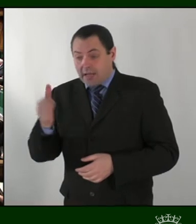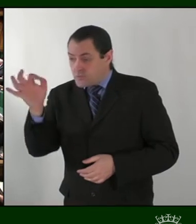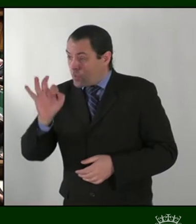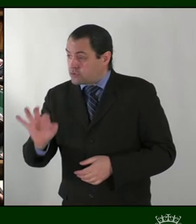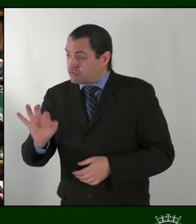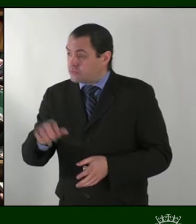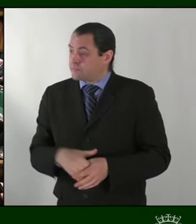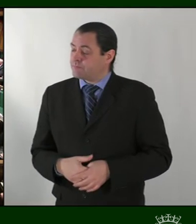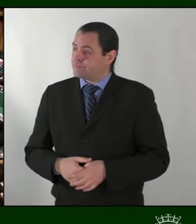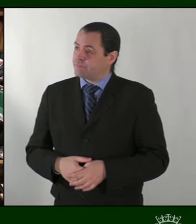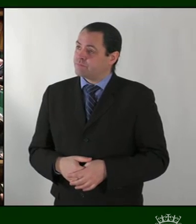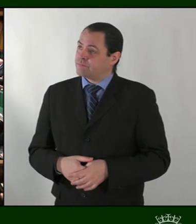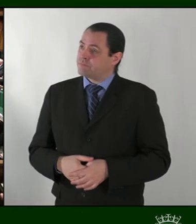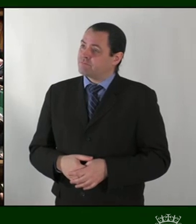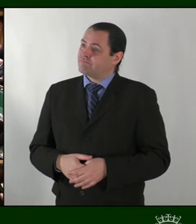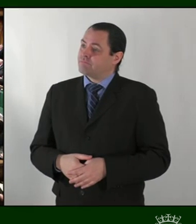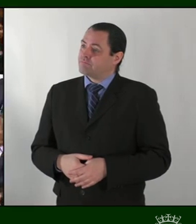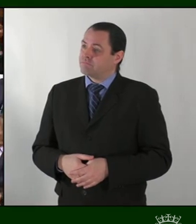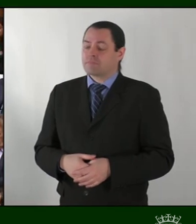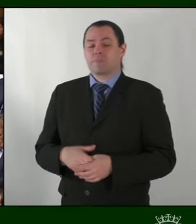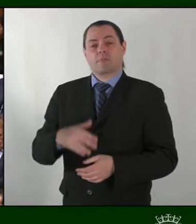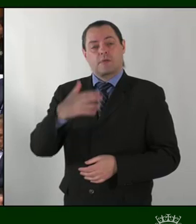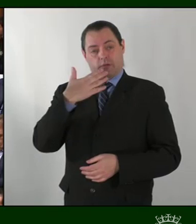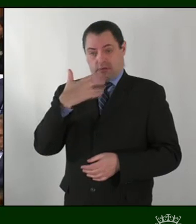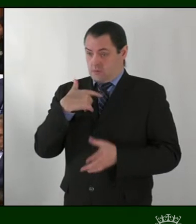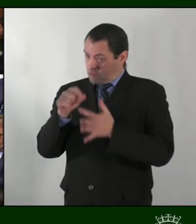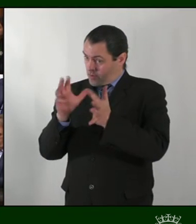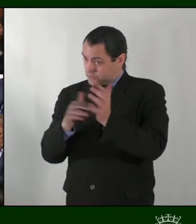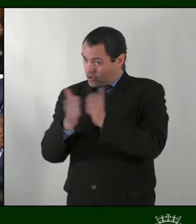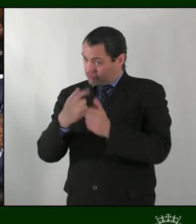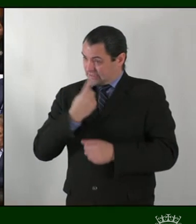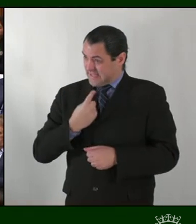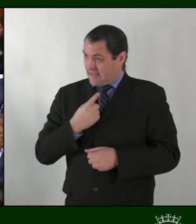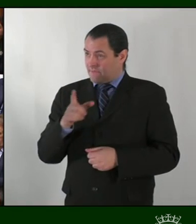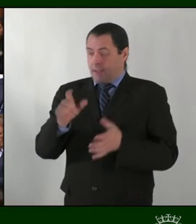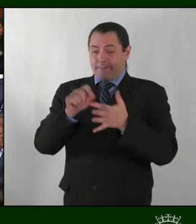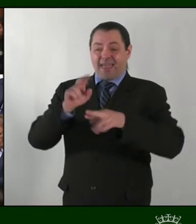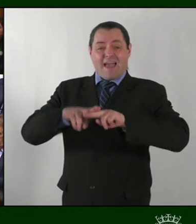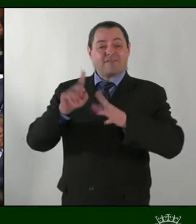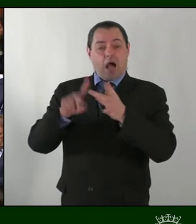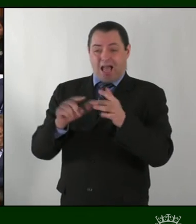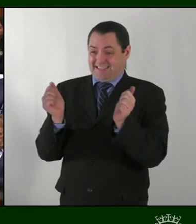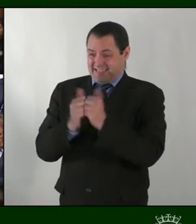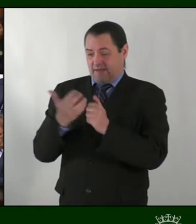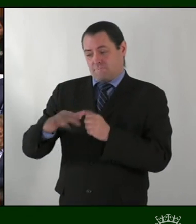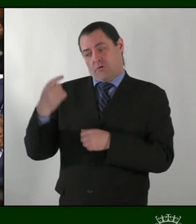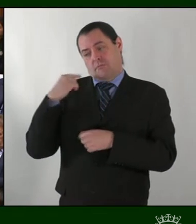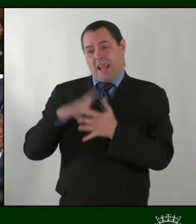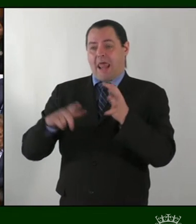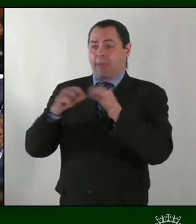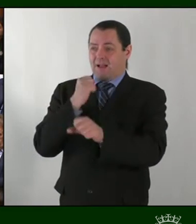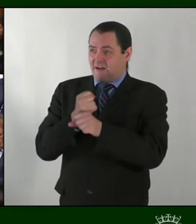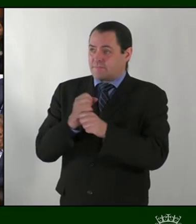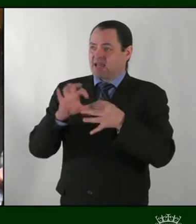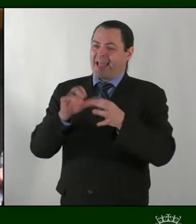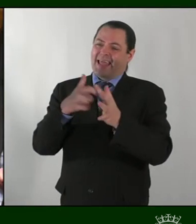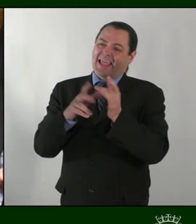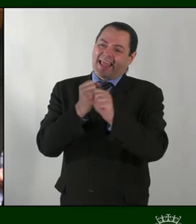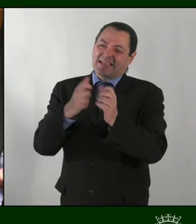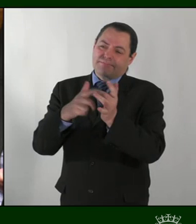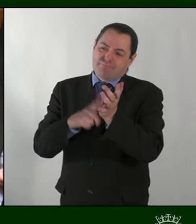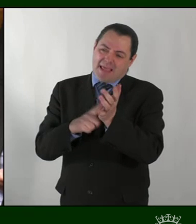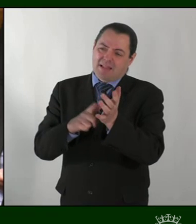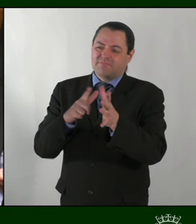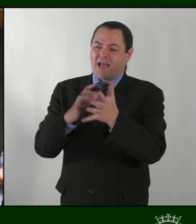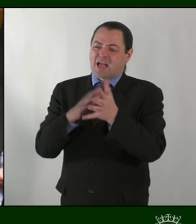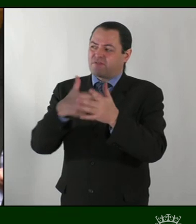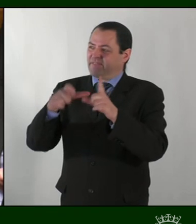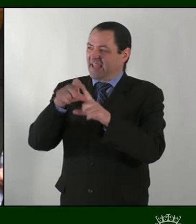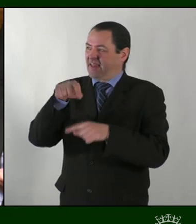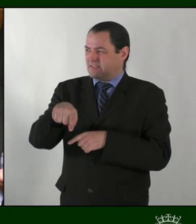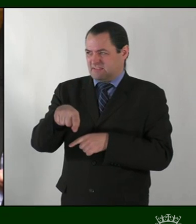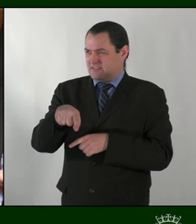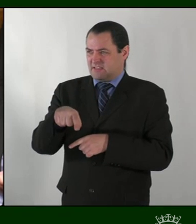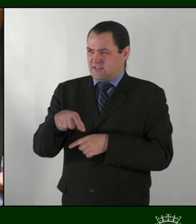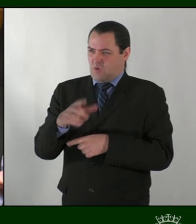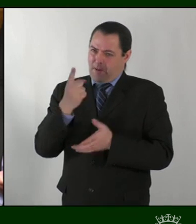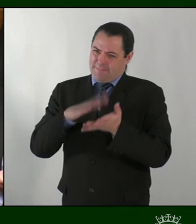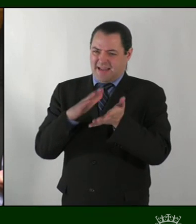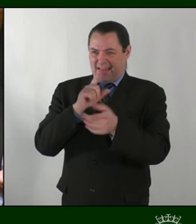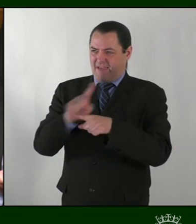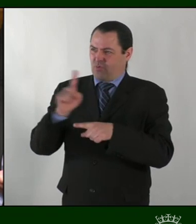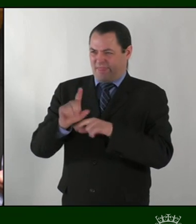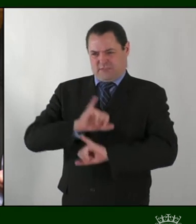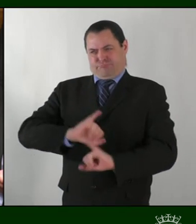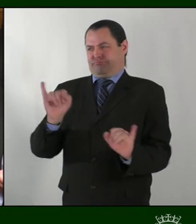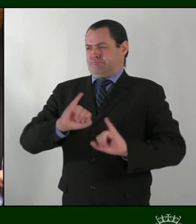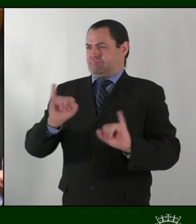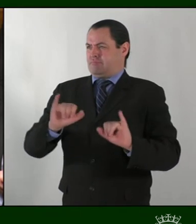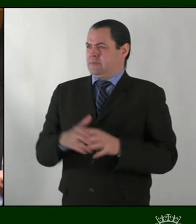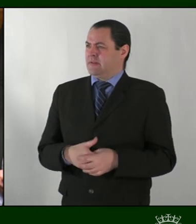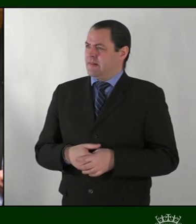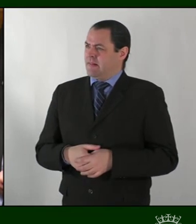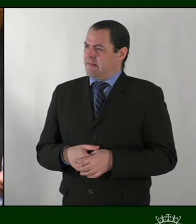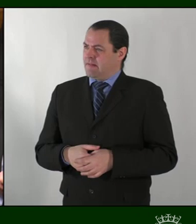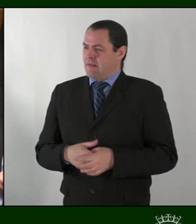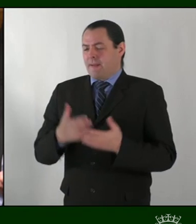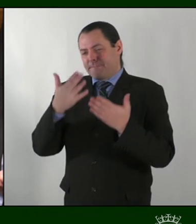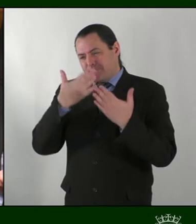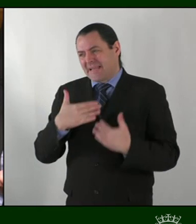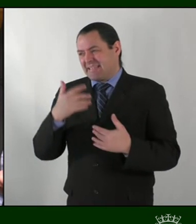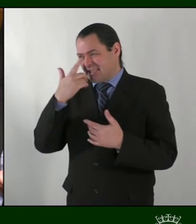Does the Prime Minister agree that the private finance initiative deals signed by the last Labour Government to build hospitals such as King’s Mill in Ashfield, at a cost of £1 million a week, are nothing short of a national scandal?